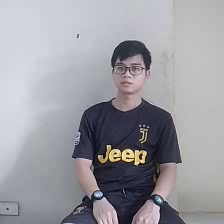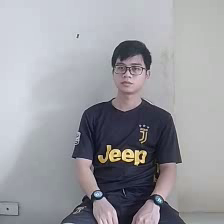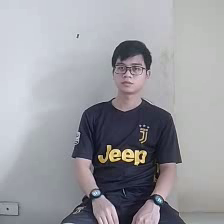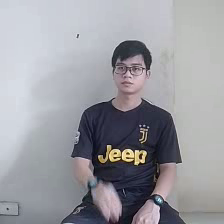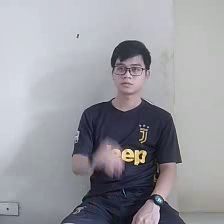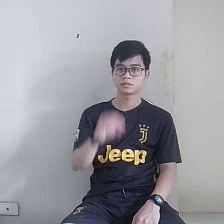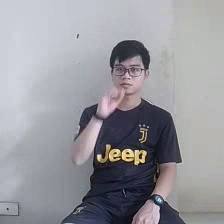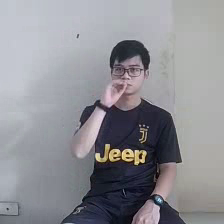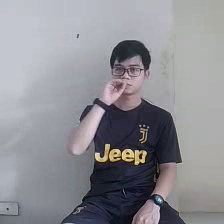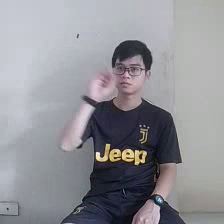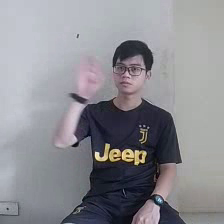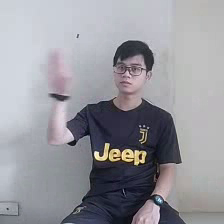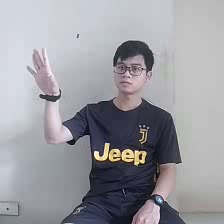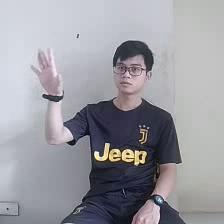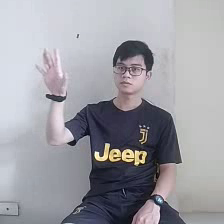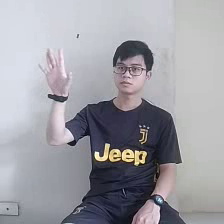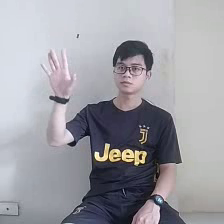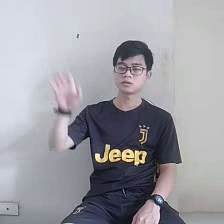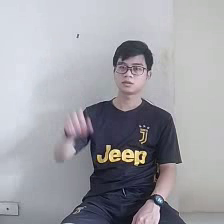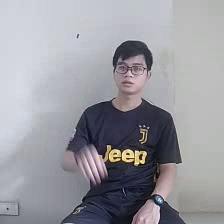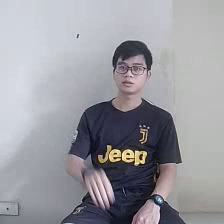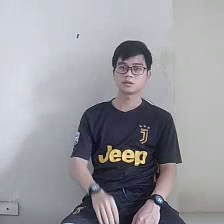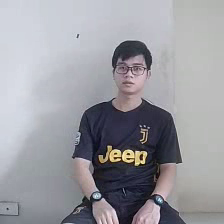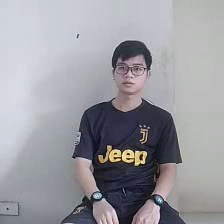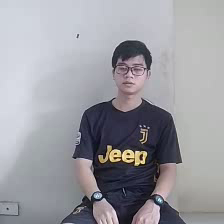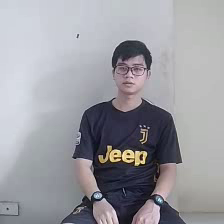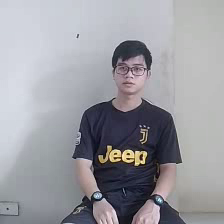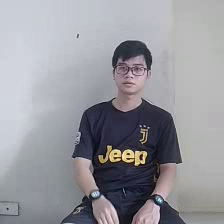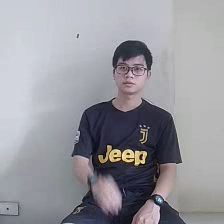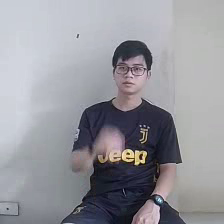Khai báo